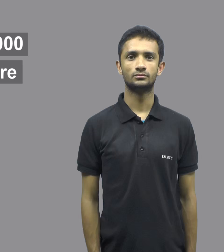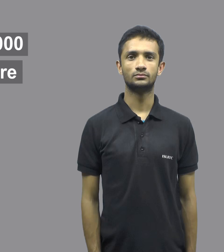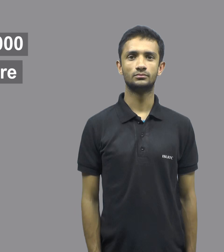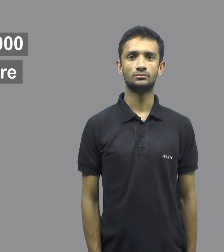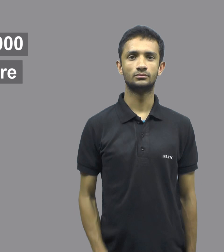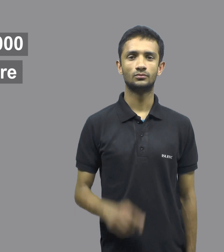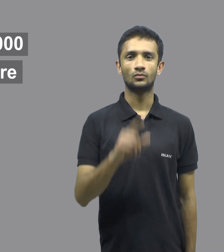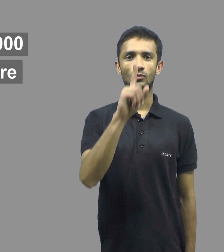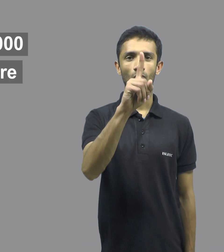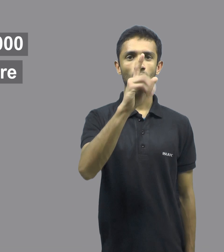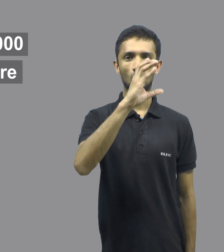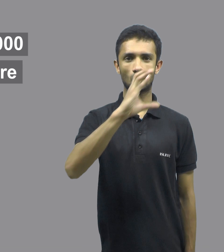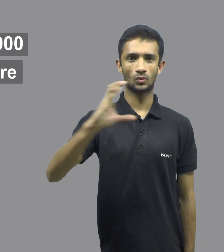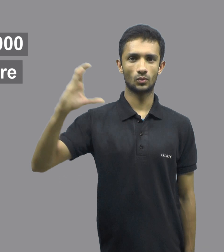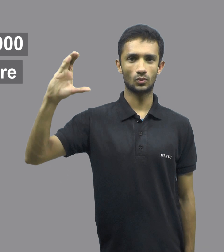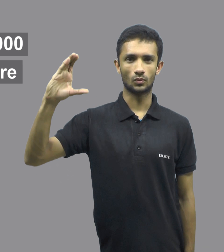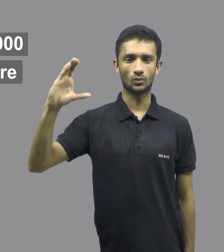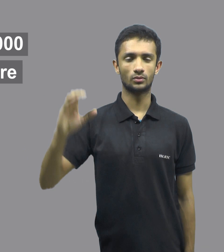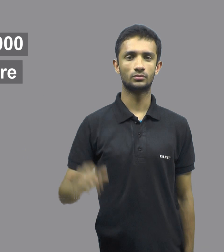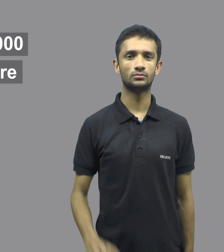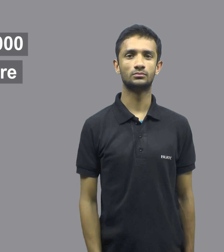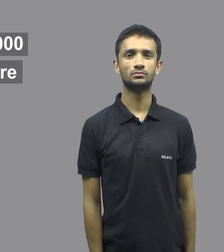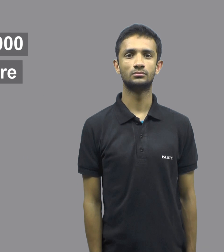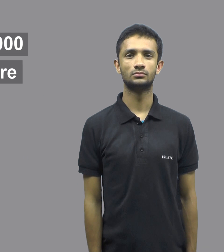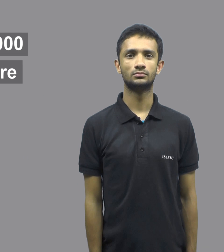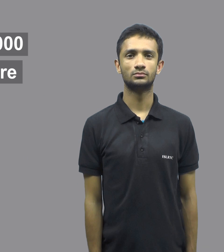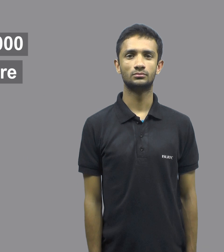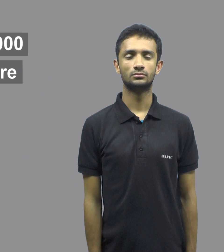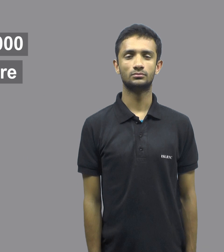10000000 One Crore